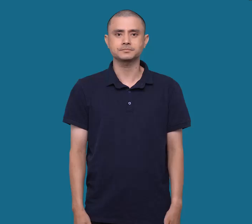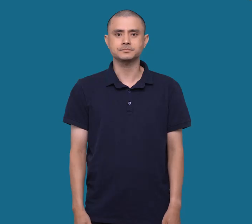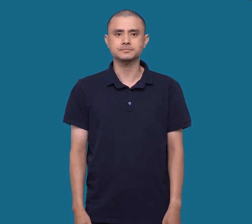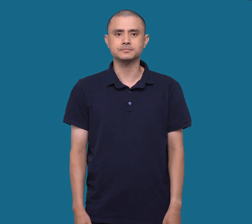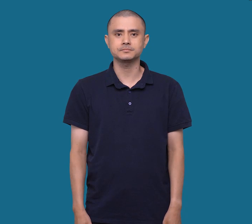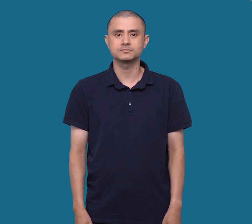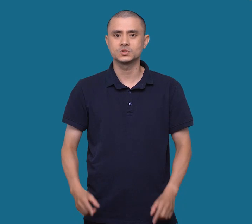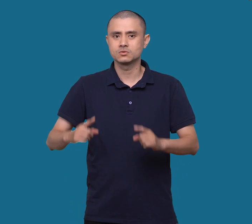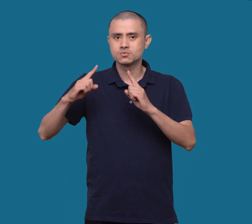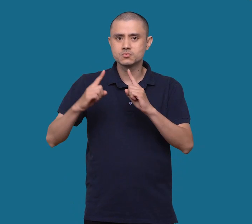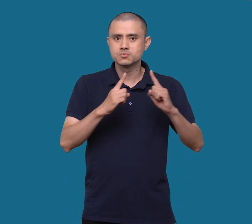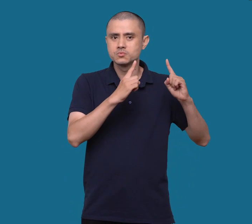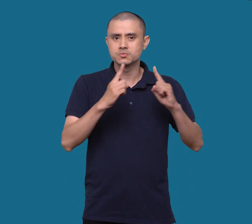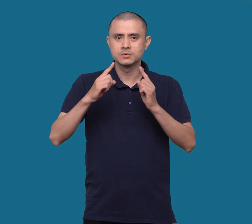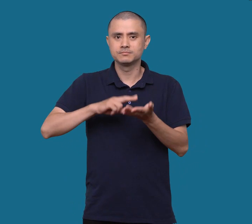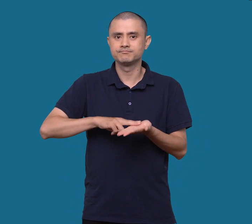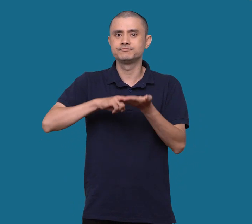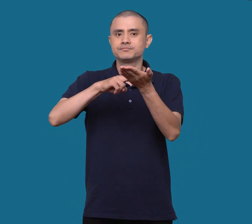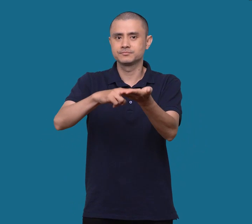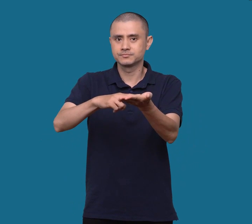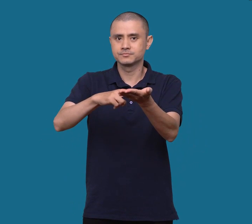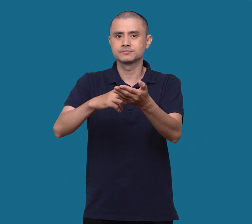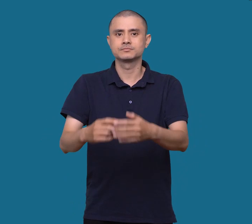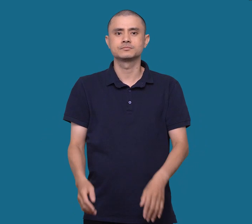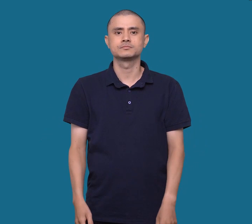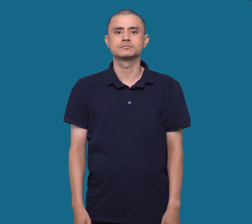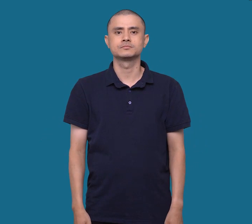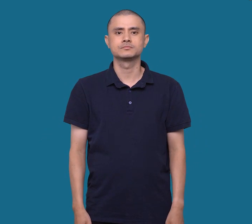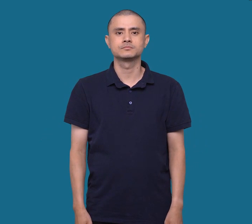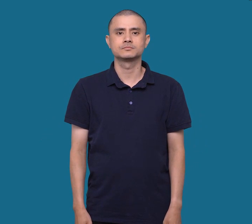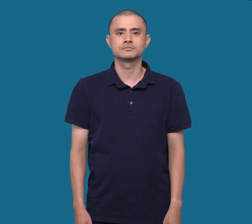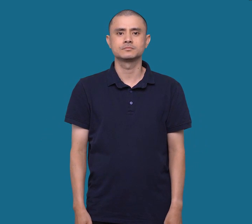thiệp sinh nhật